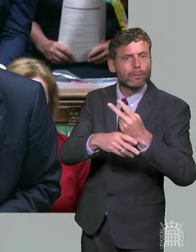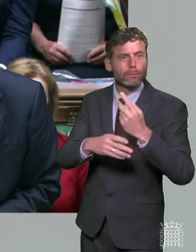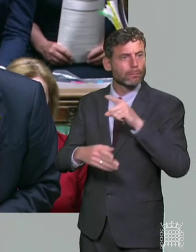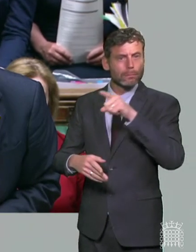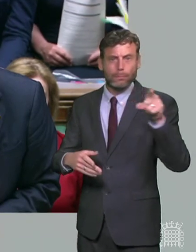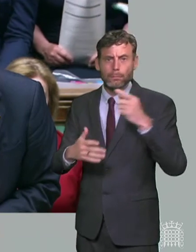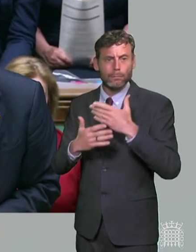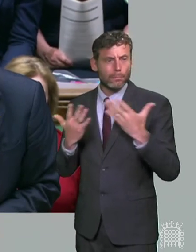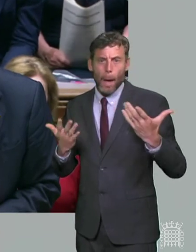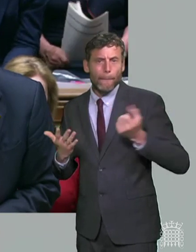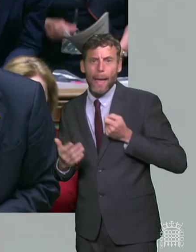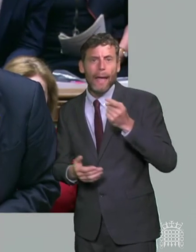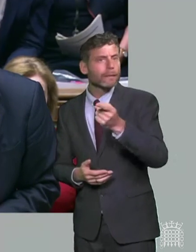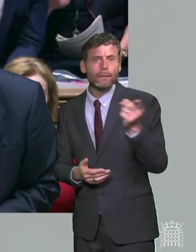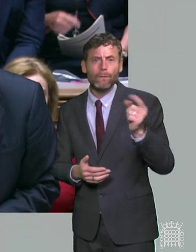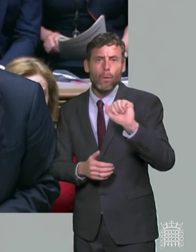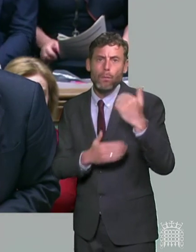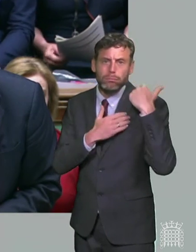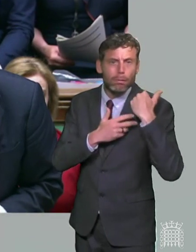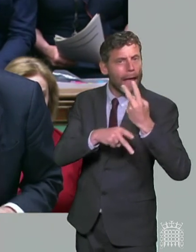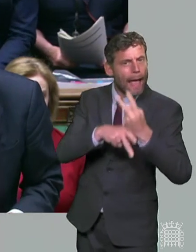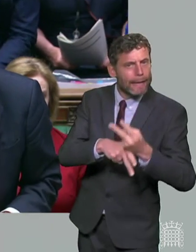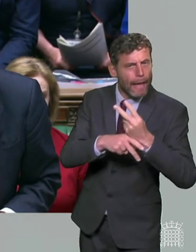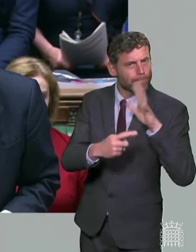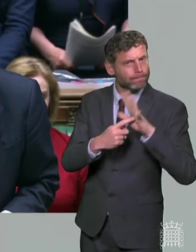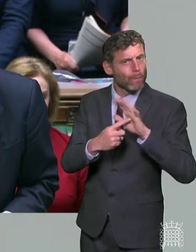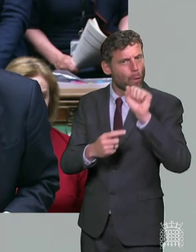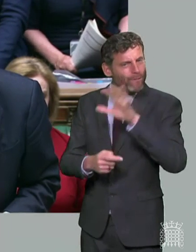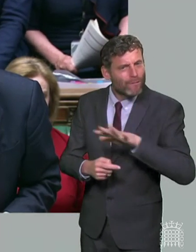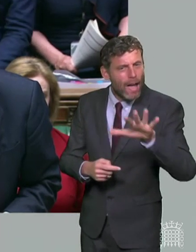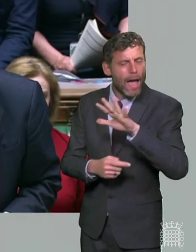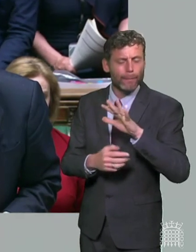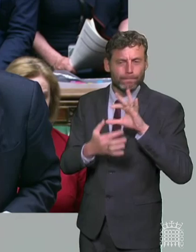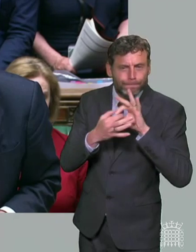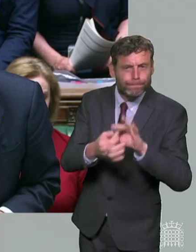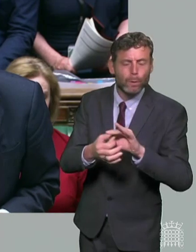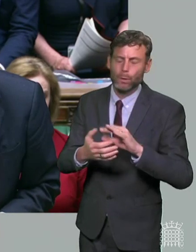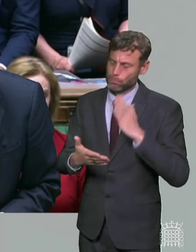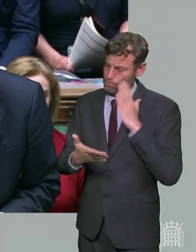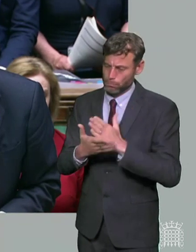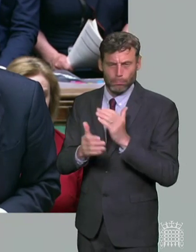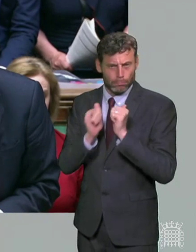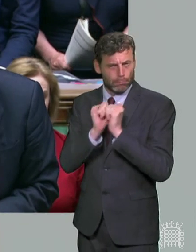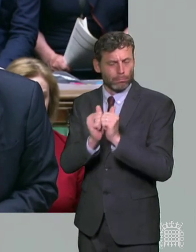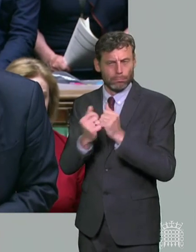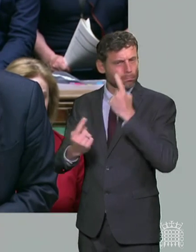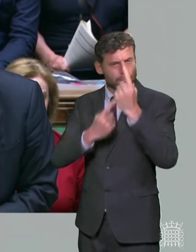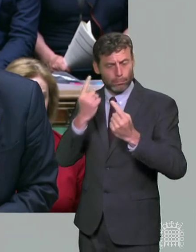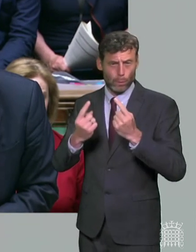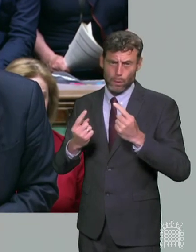We have seen the vital role that carers have played in our communities during the pandemic, and we all owe them a debt of gratitude.